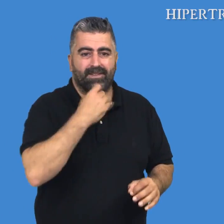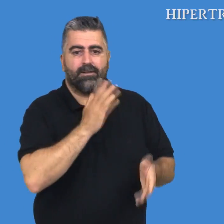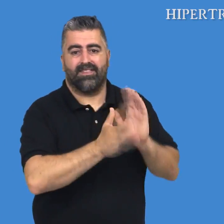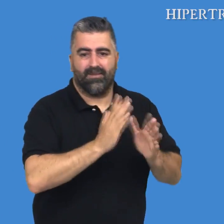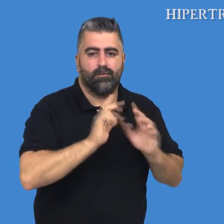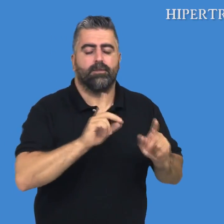terapia